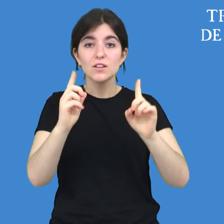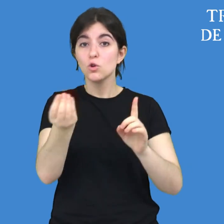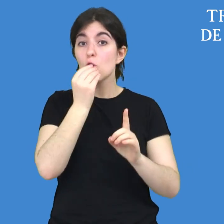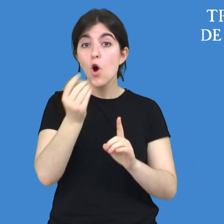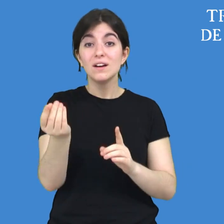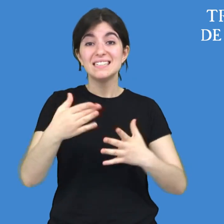comer